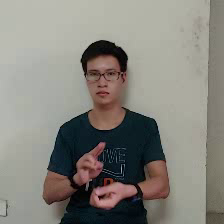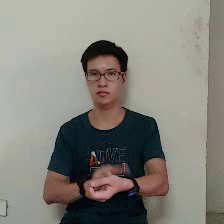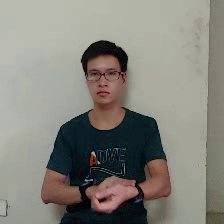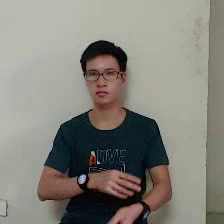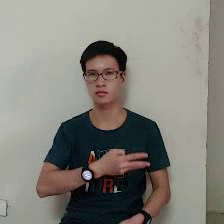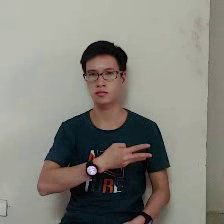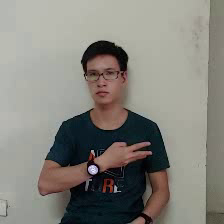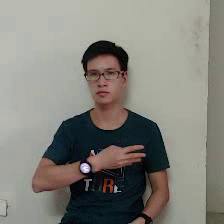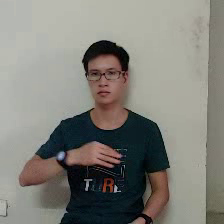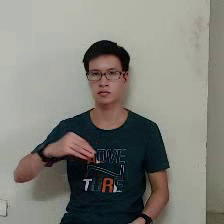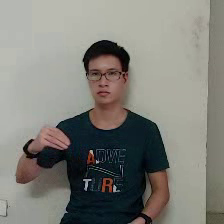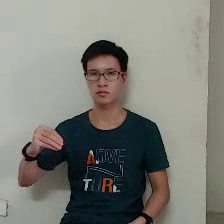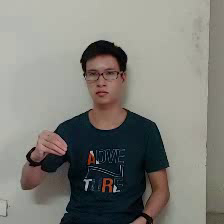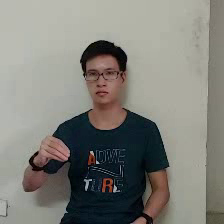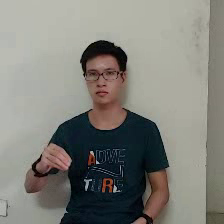Lây bệnh